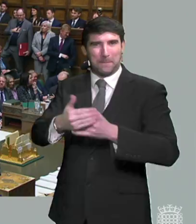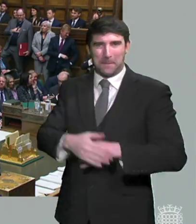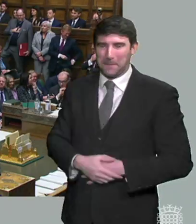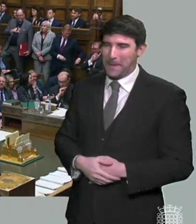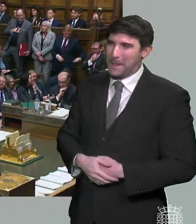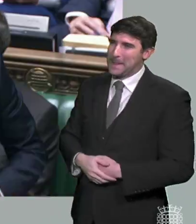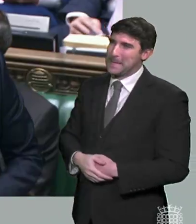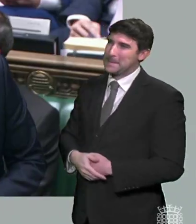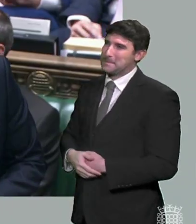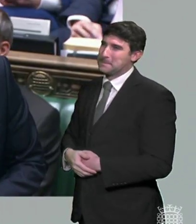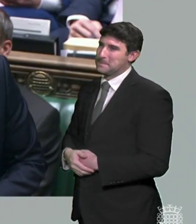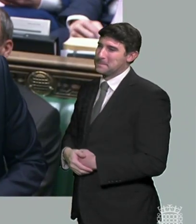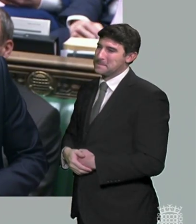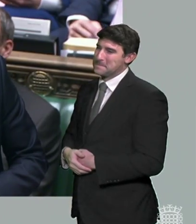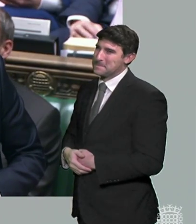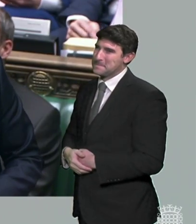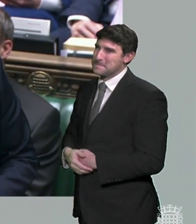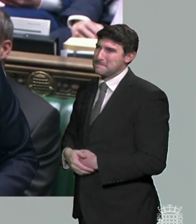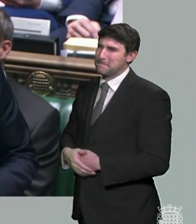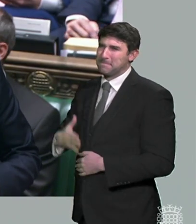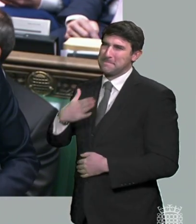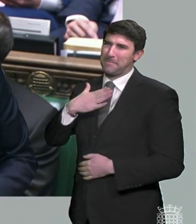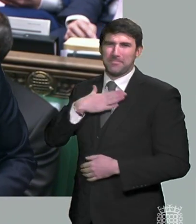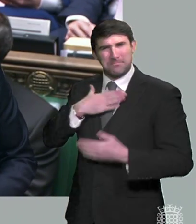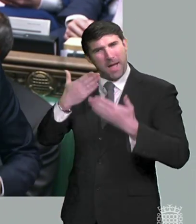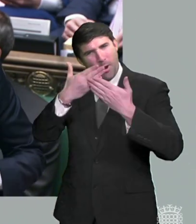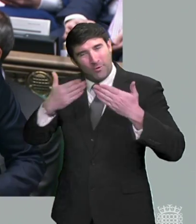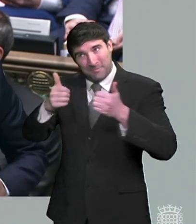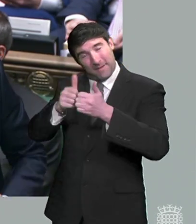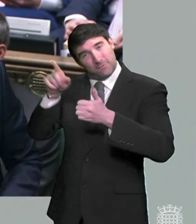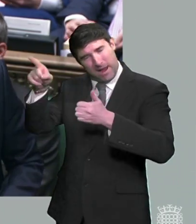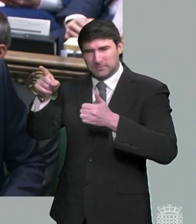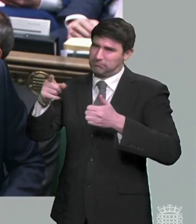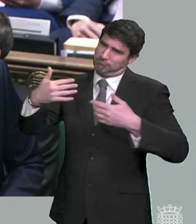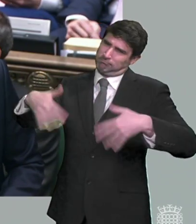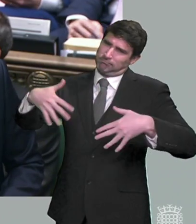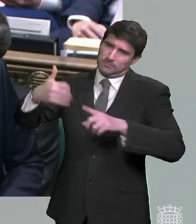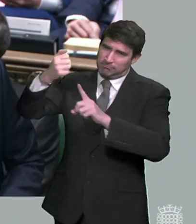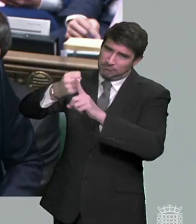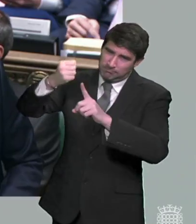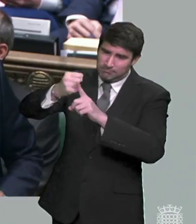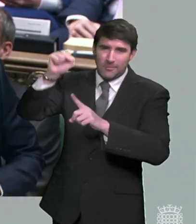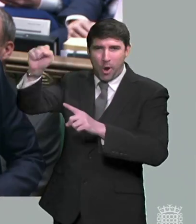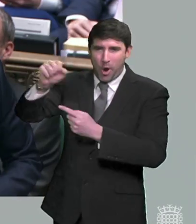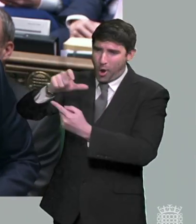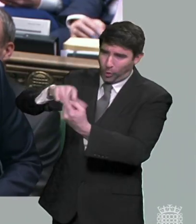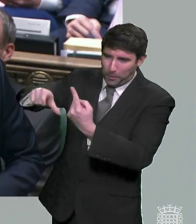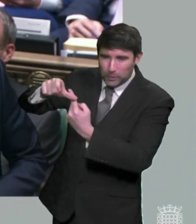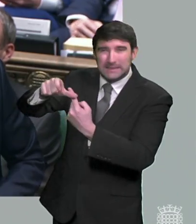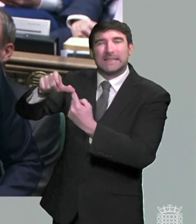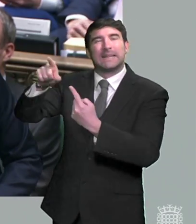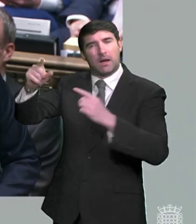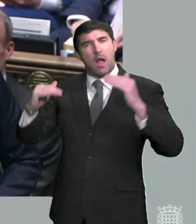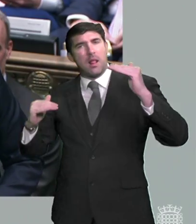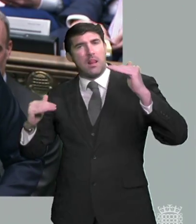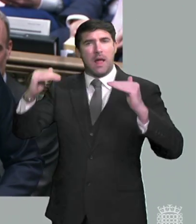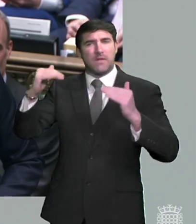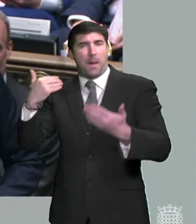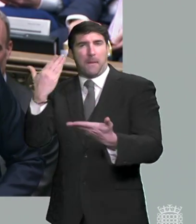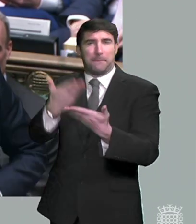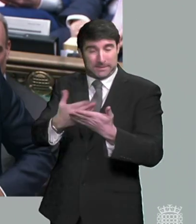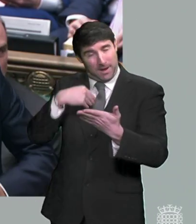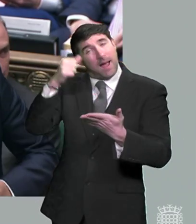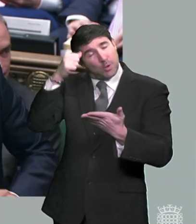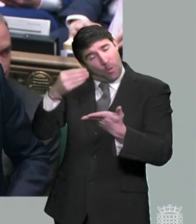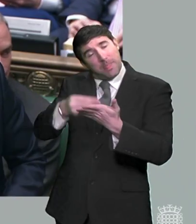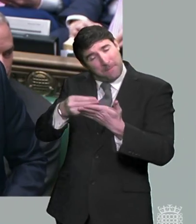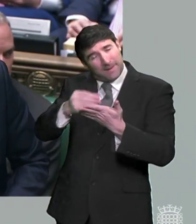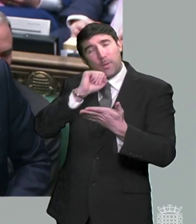My right honourable Friend has been a stalwart champion for her community and, in particular, for their levelling-up fund bid, which I know will make a massive difference to them.